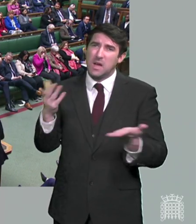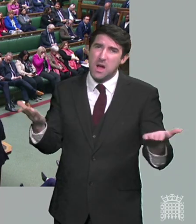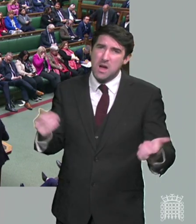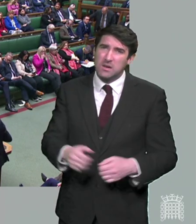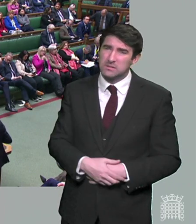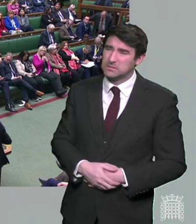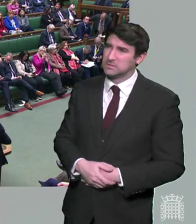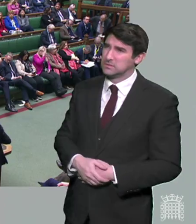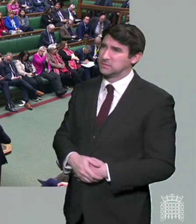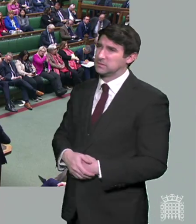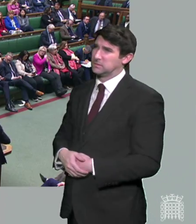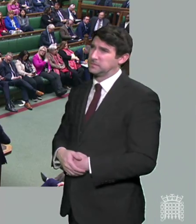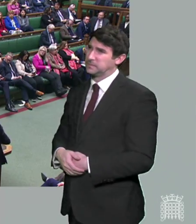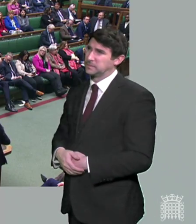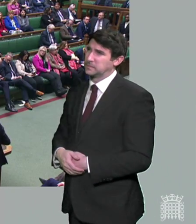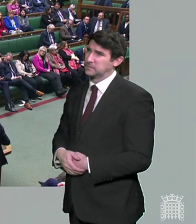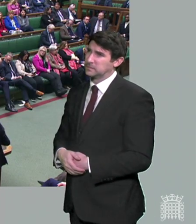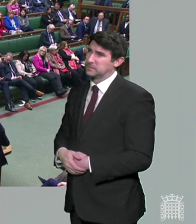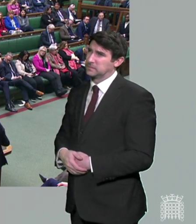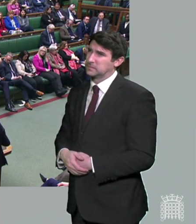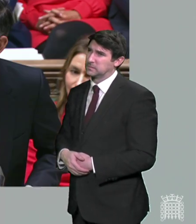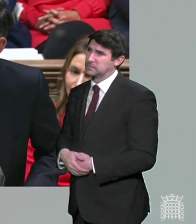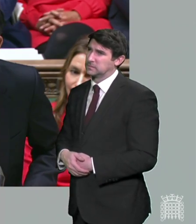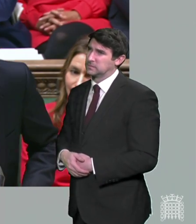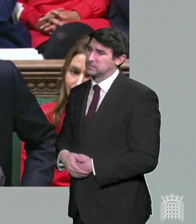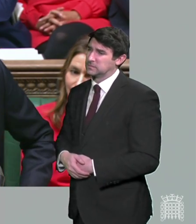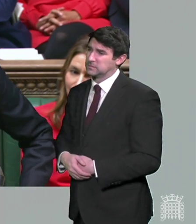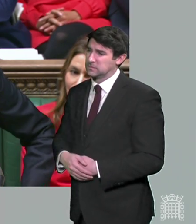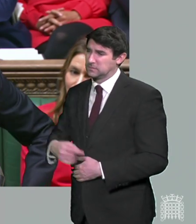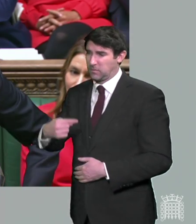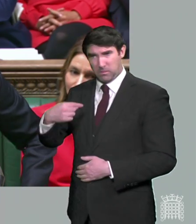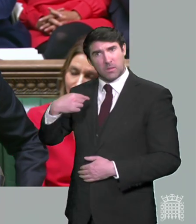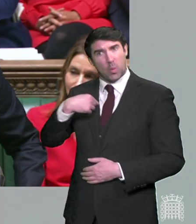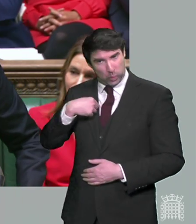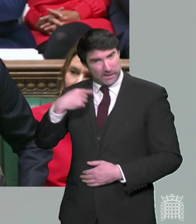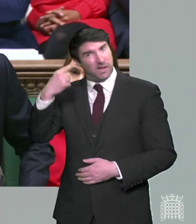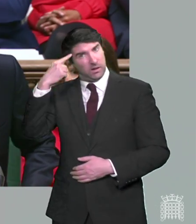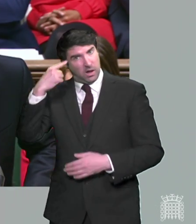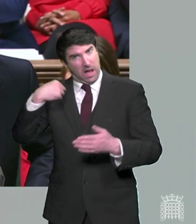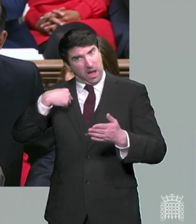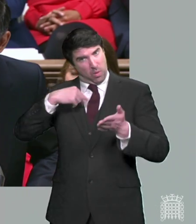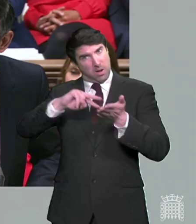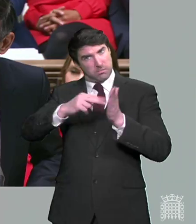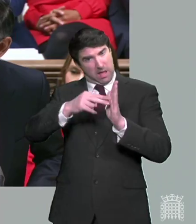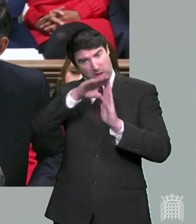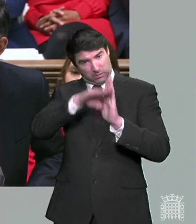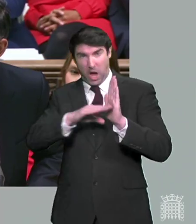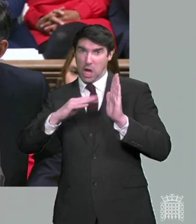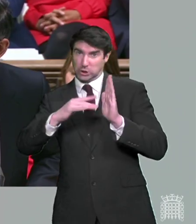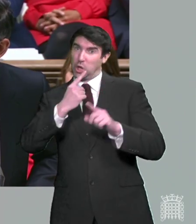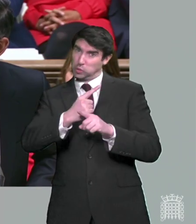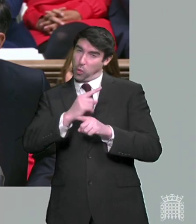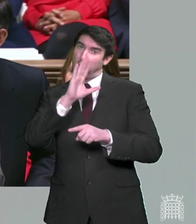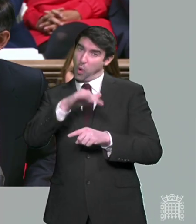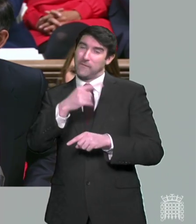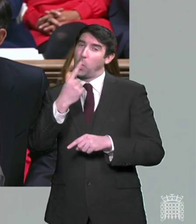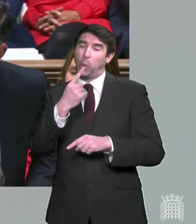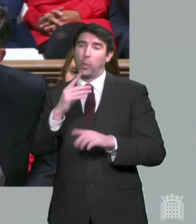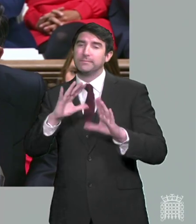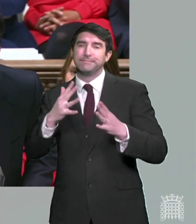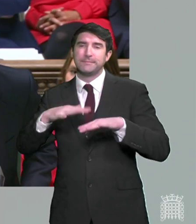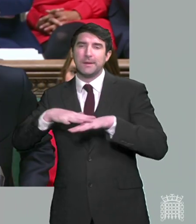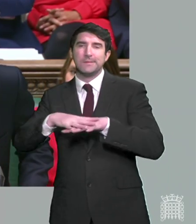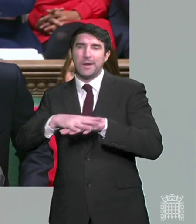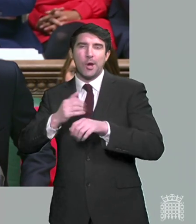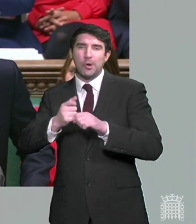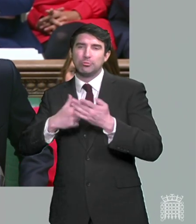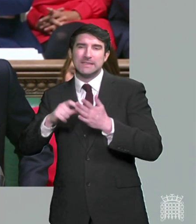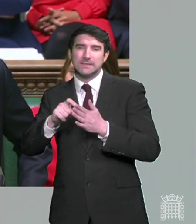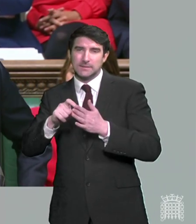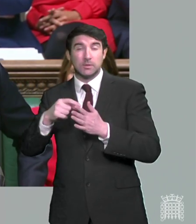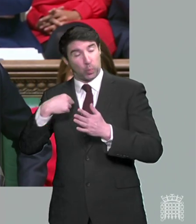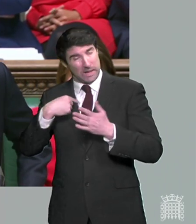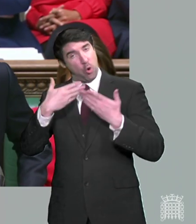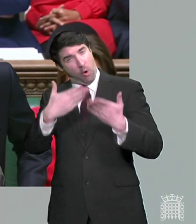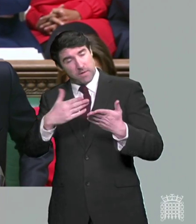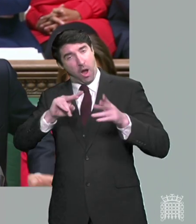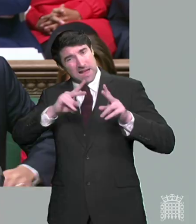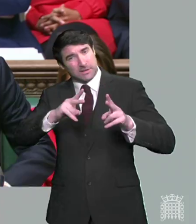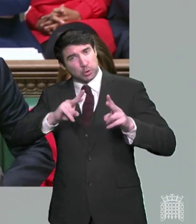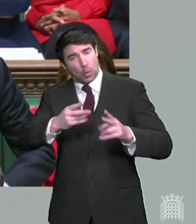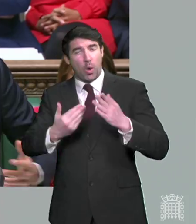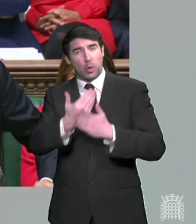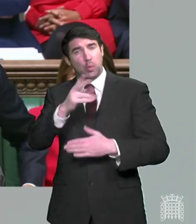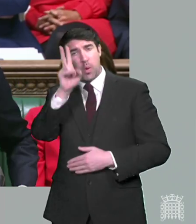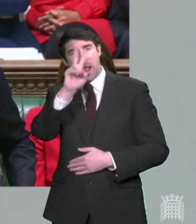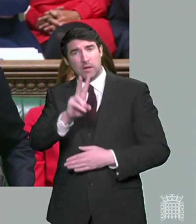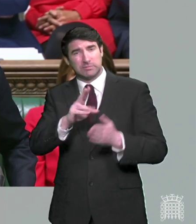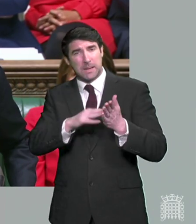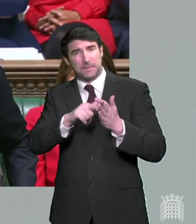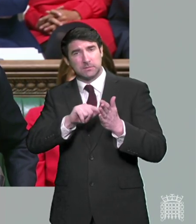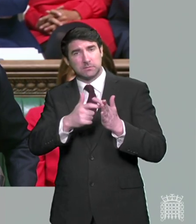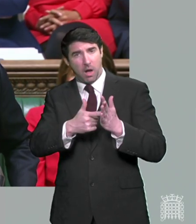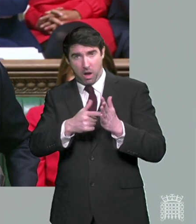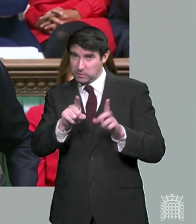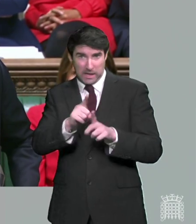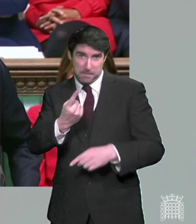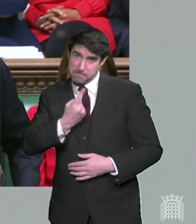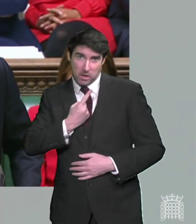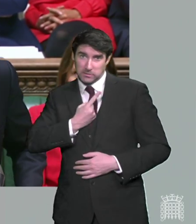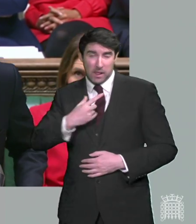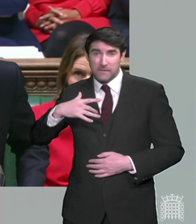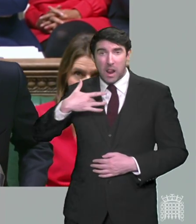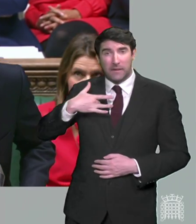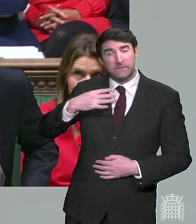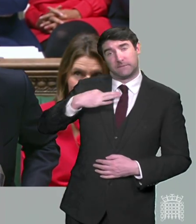We specifically considered people who are off the gas grid when designing the energy support schemes that we have put in place, which is why the bulk of the support was delivered to those who had electricity meters to ensure that it reached people such as those the honourable Member mentioned, including many of my own rural constituents as well.